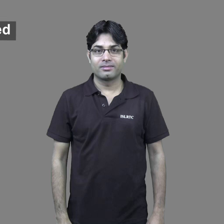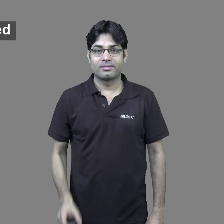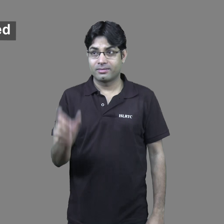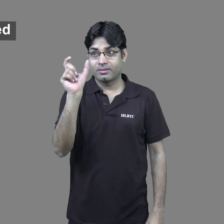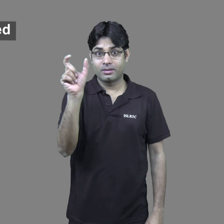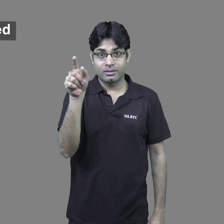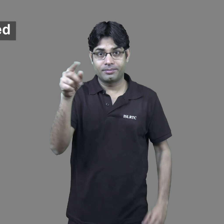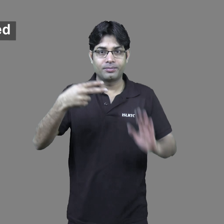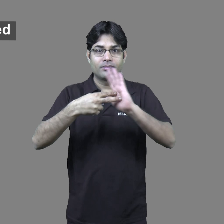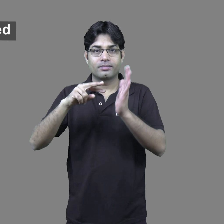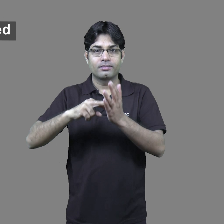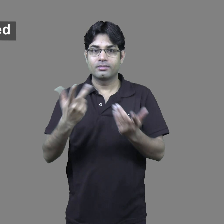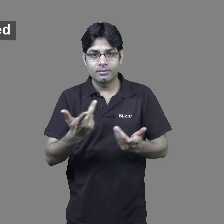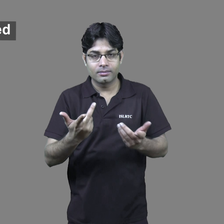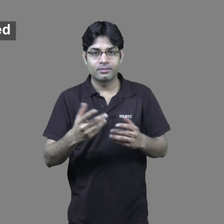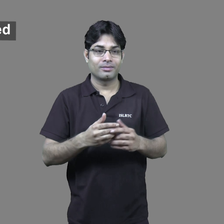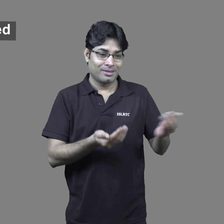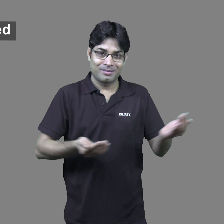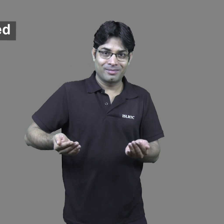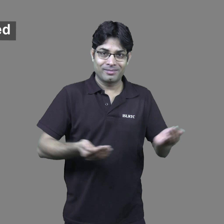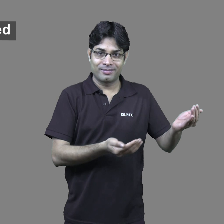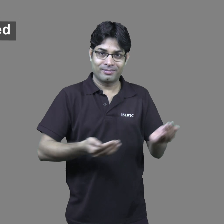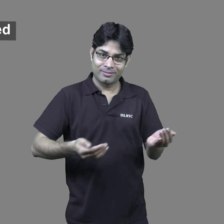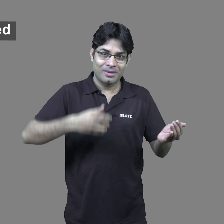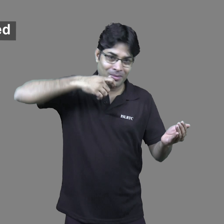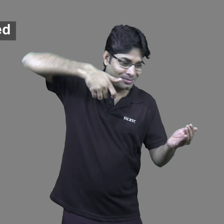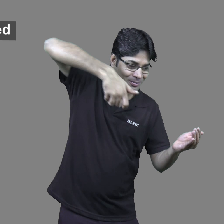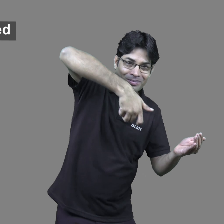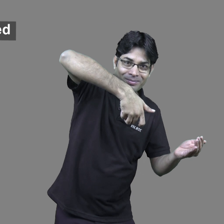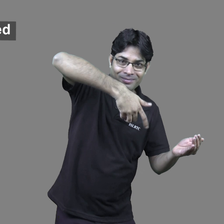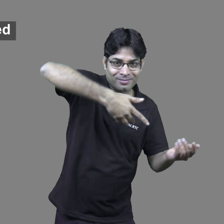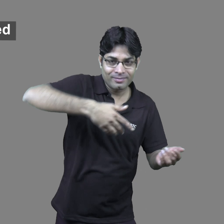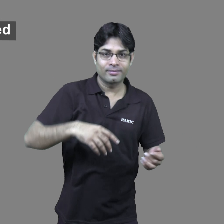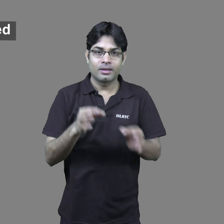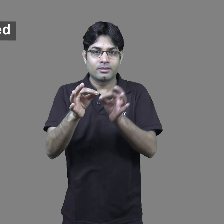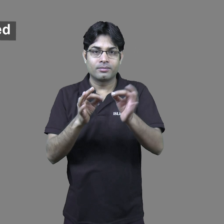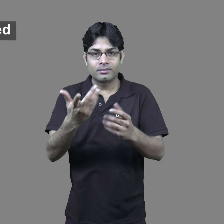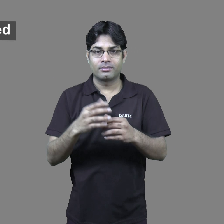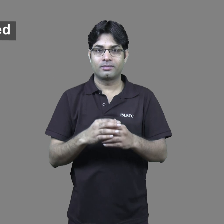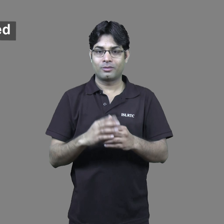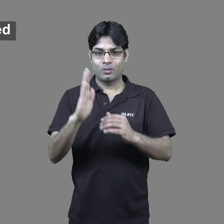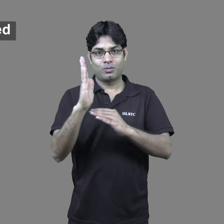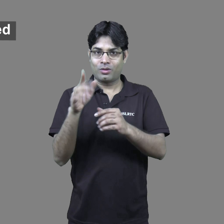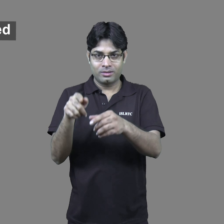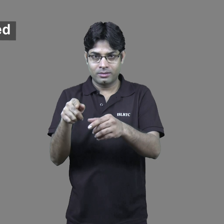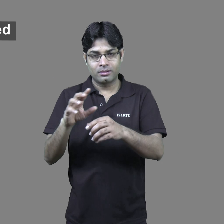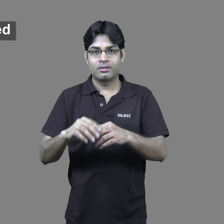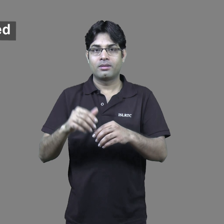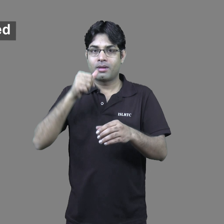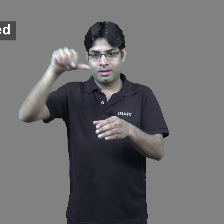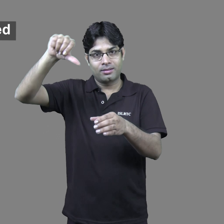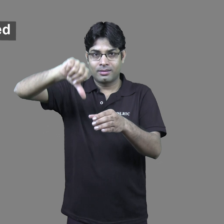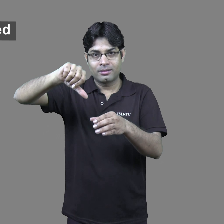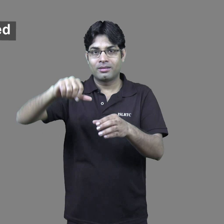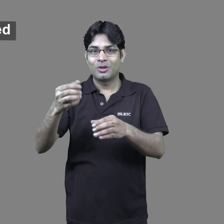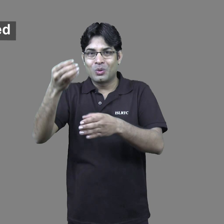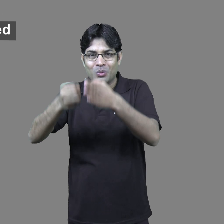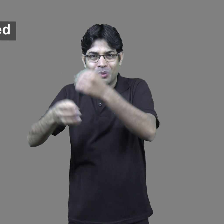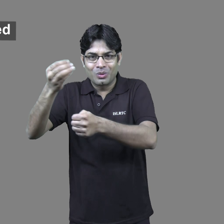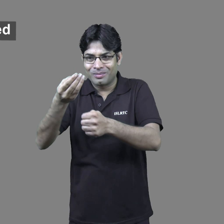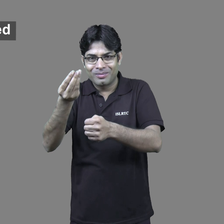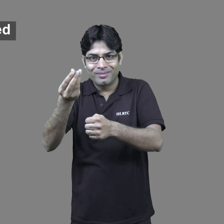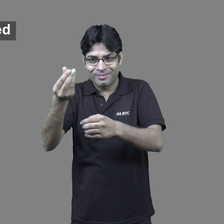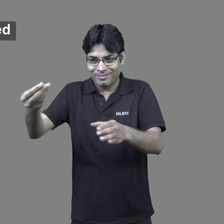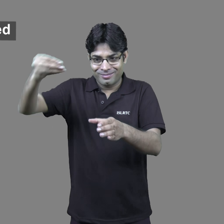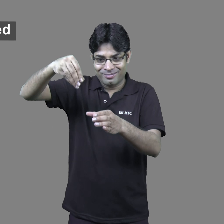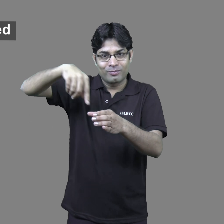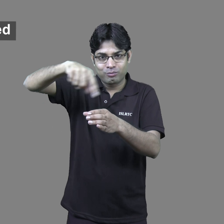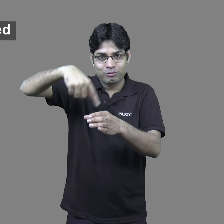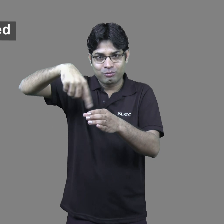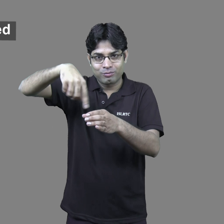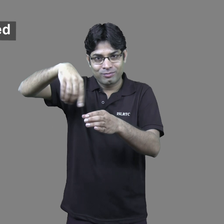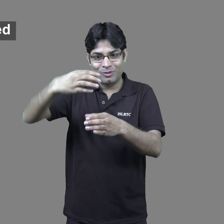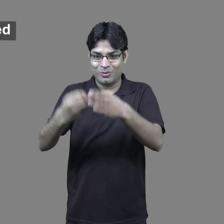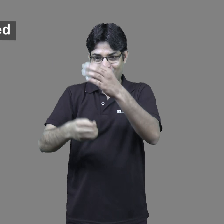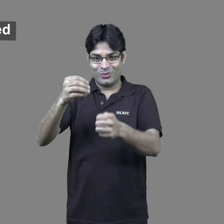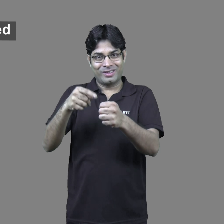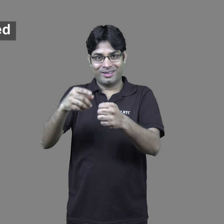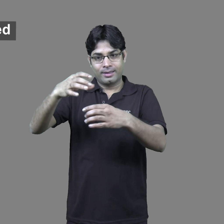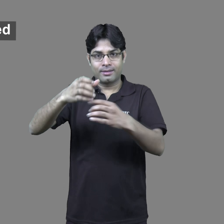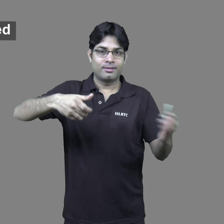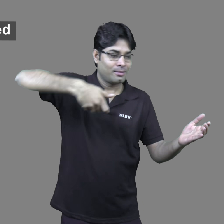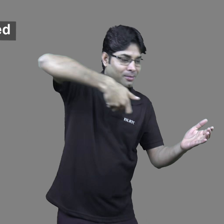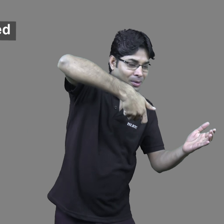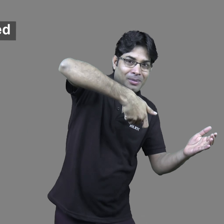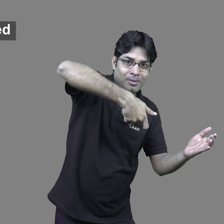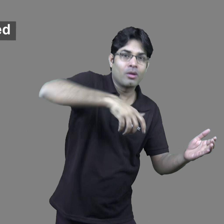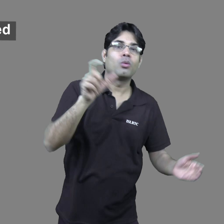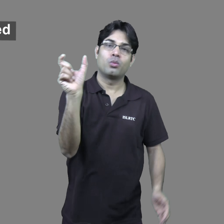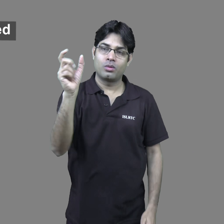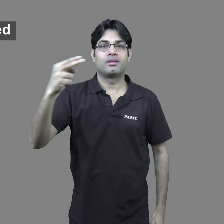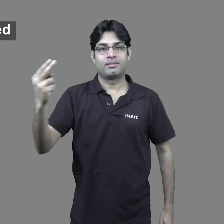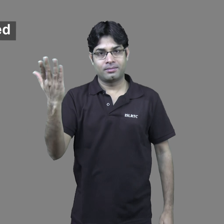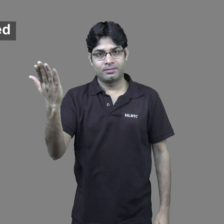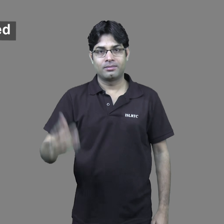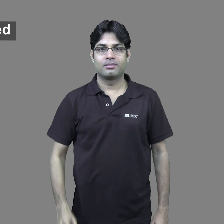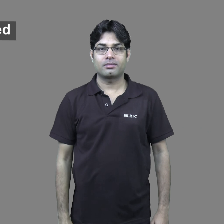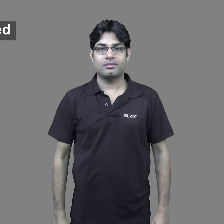Bottlefeed